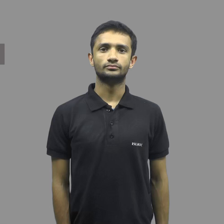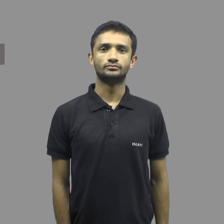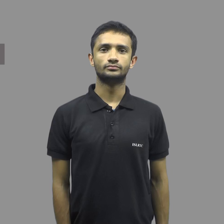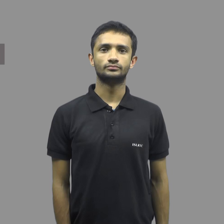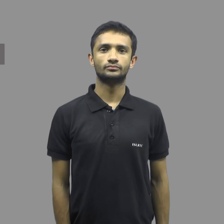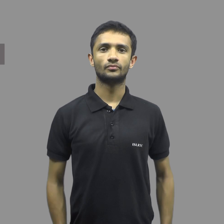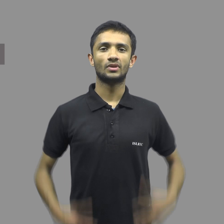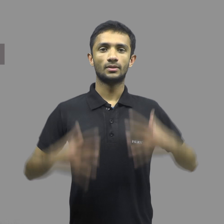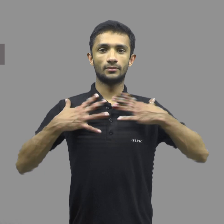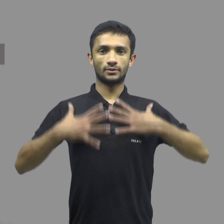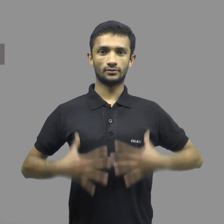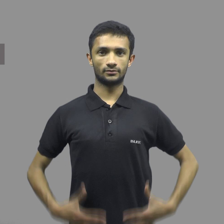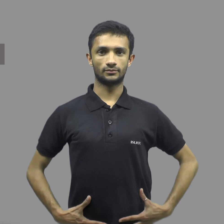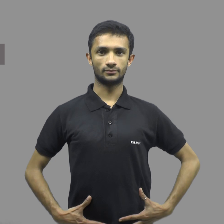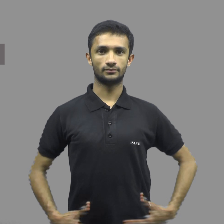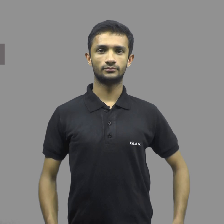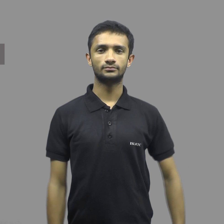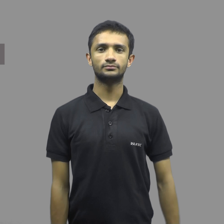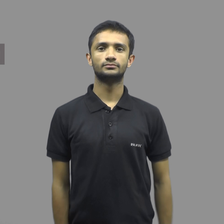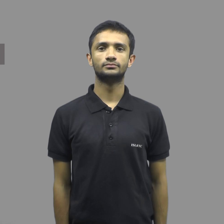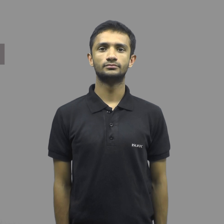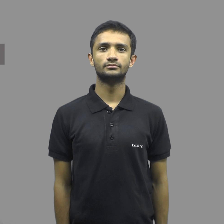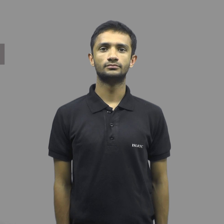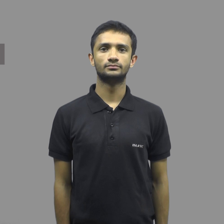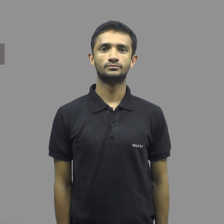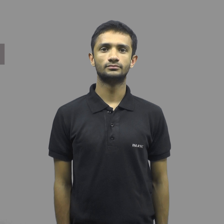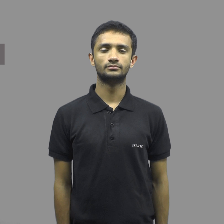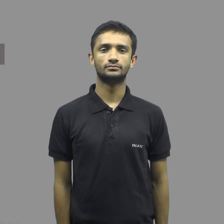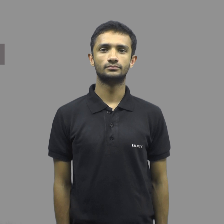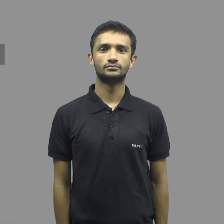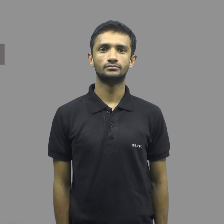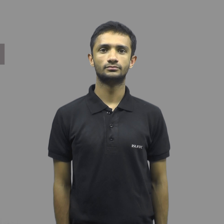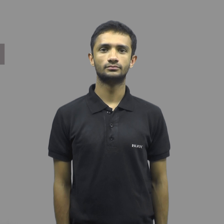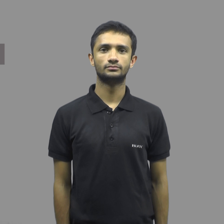Health